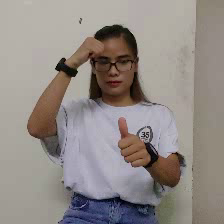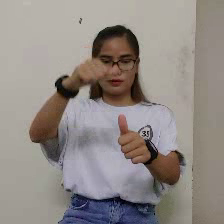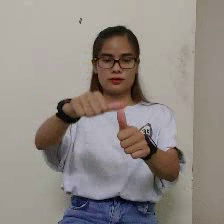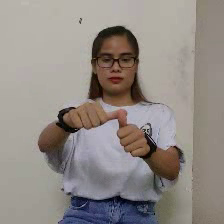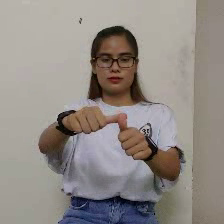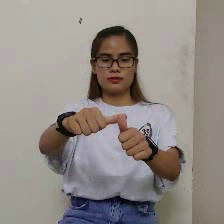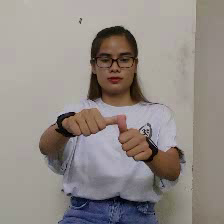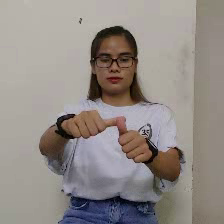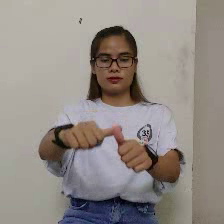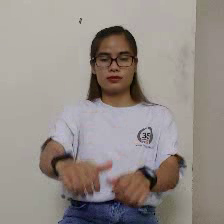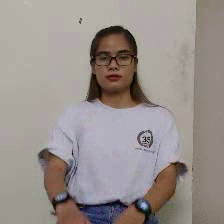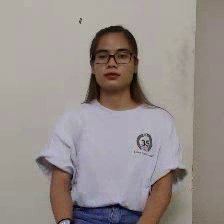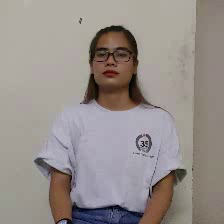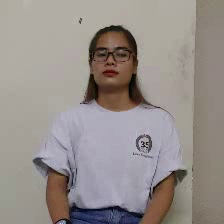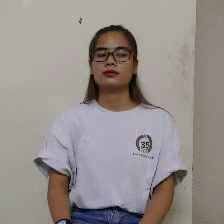Nhớ